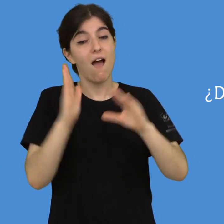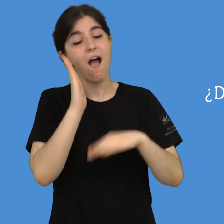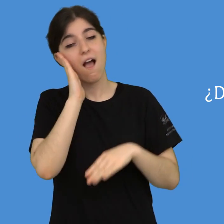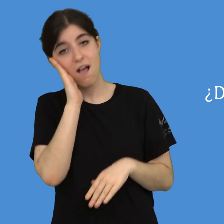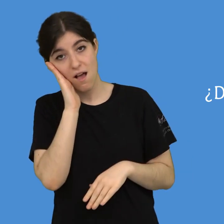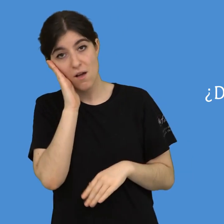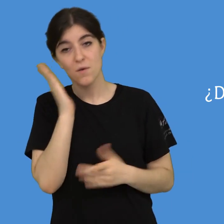dormir